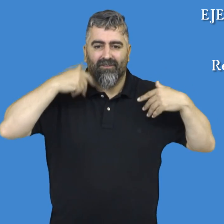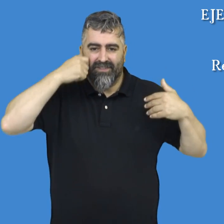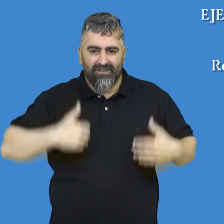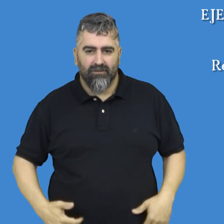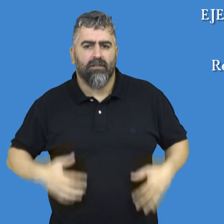cuerpo